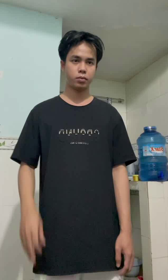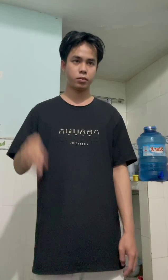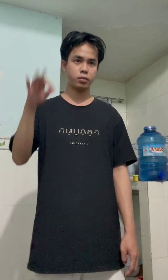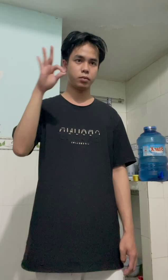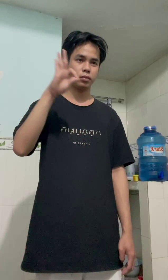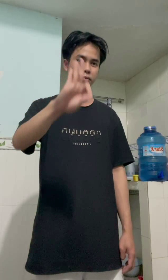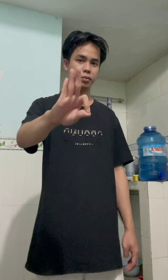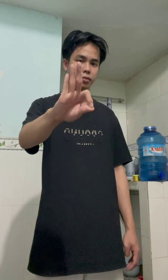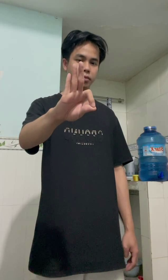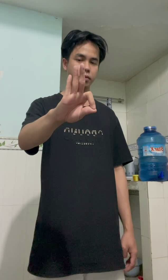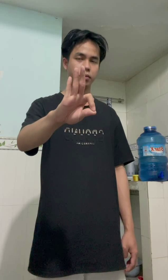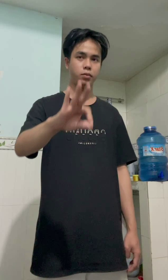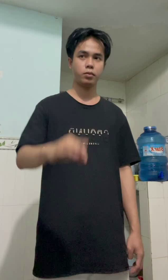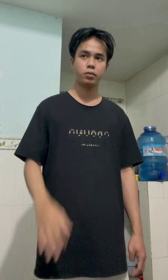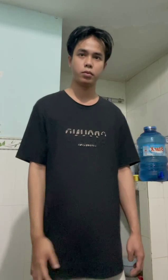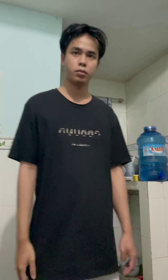t